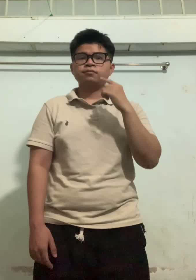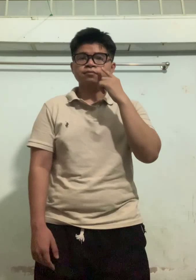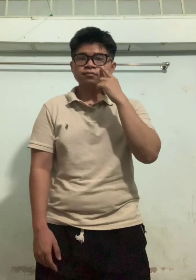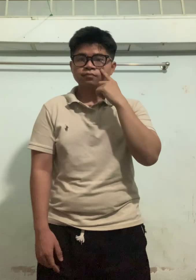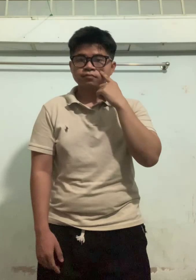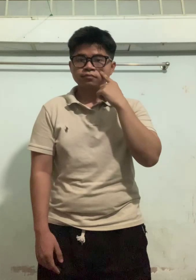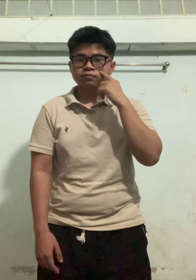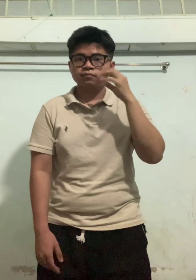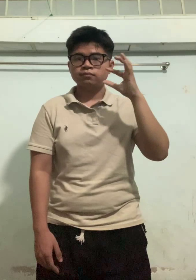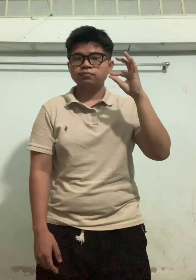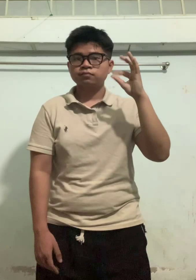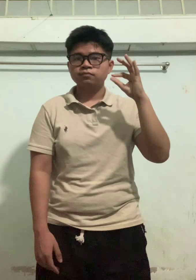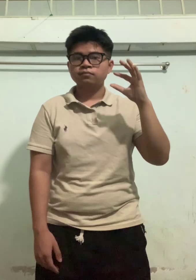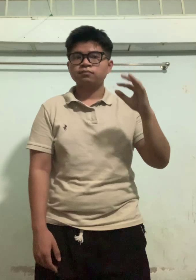lam quen